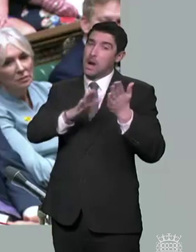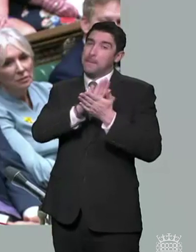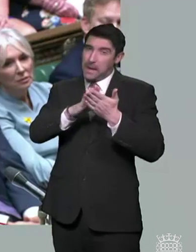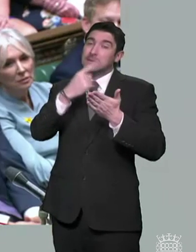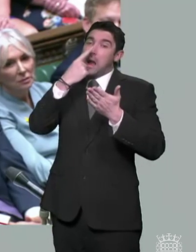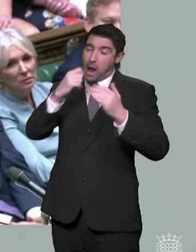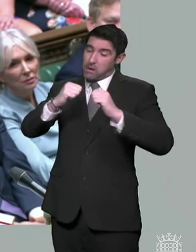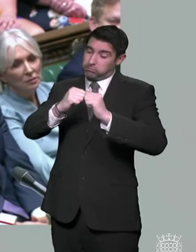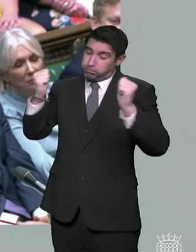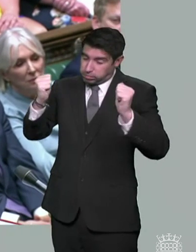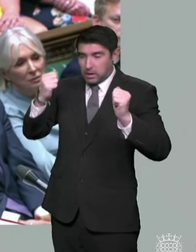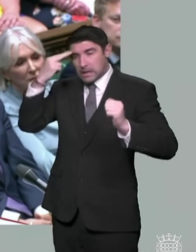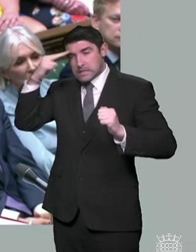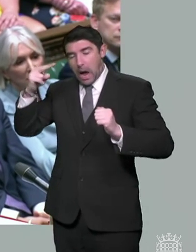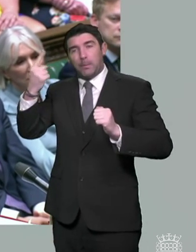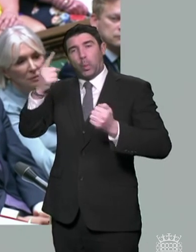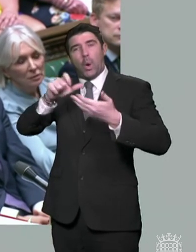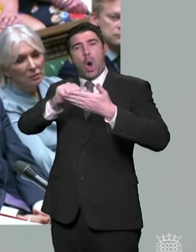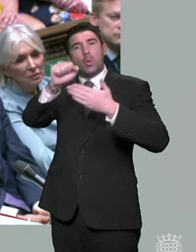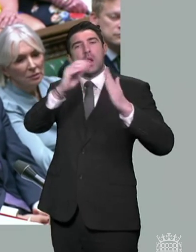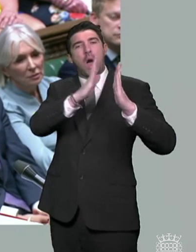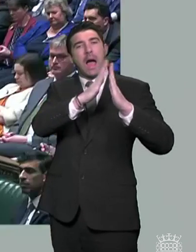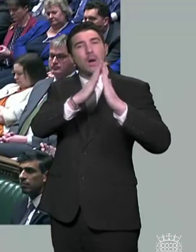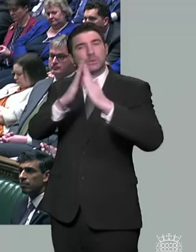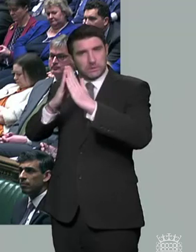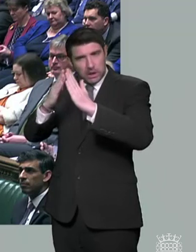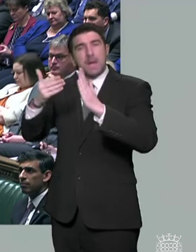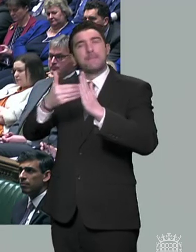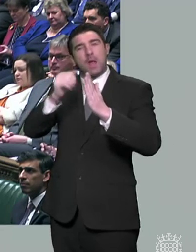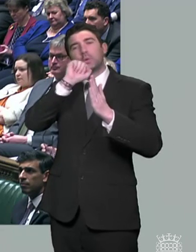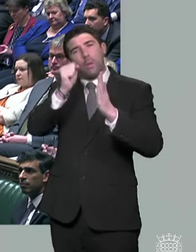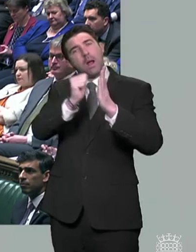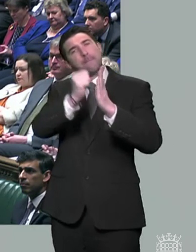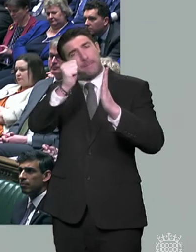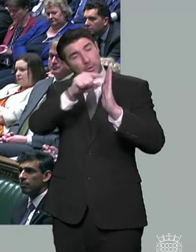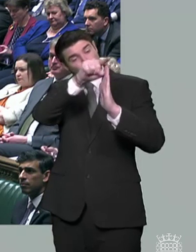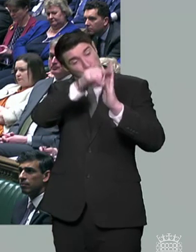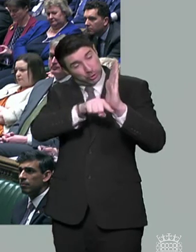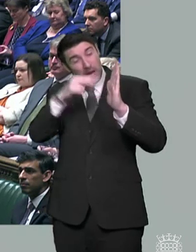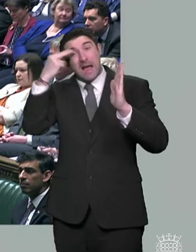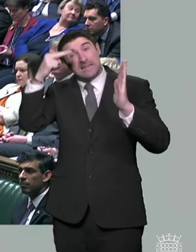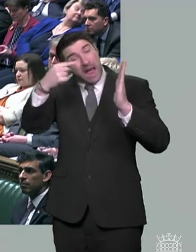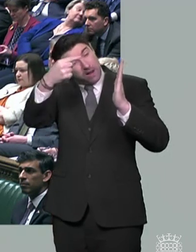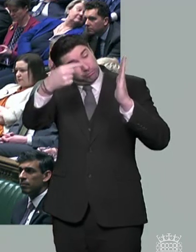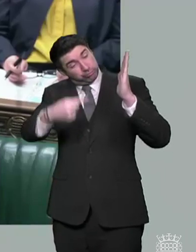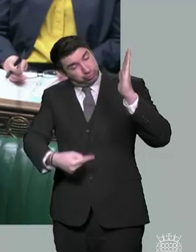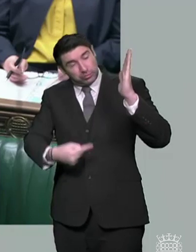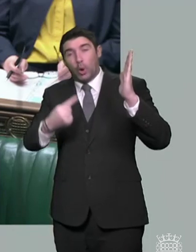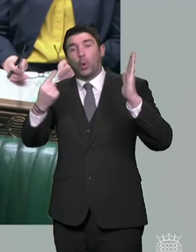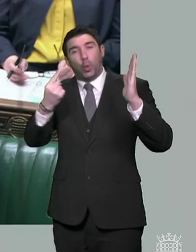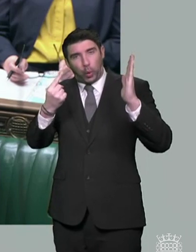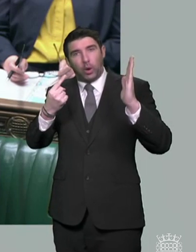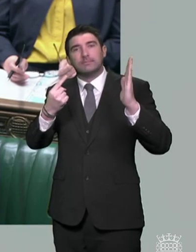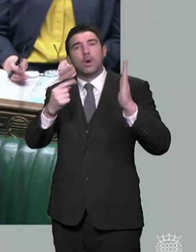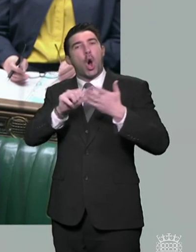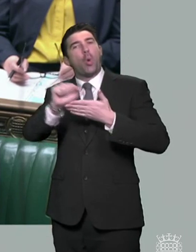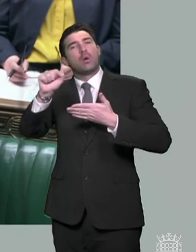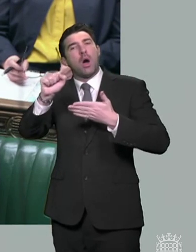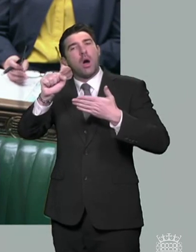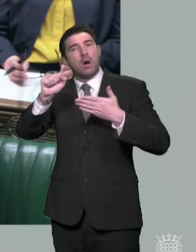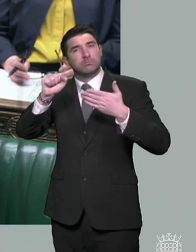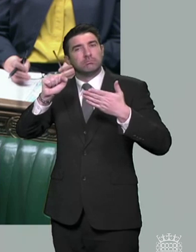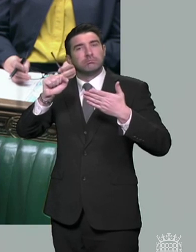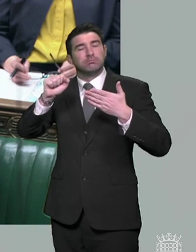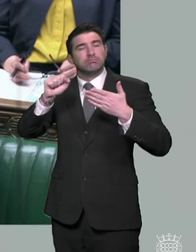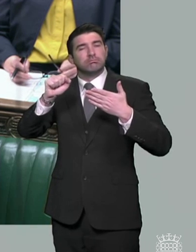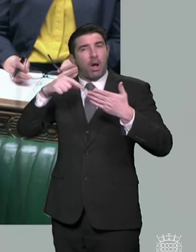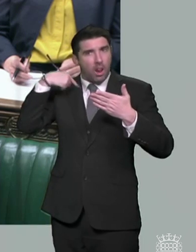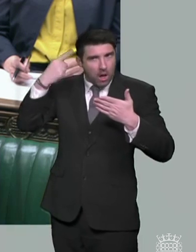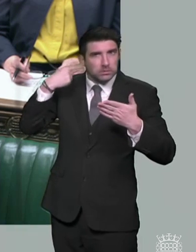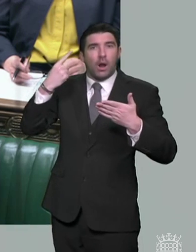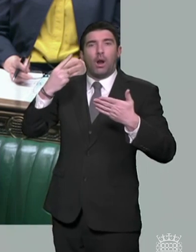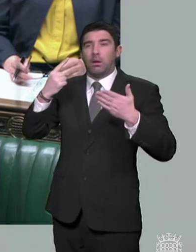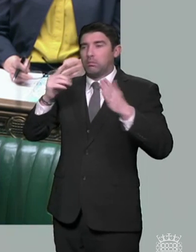Furthermore, we are going to be publishing a list of all those who have assets that are related to the Putin regime.